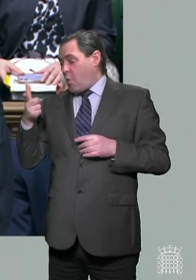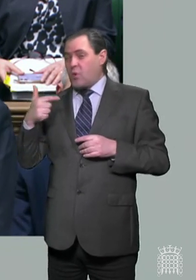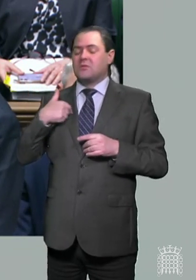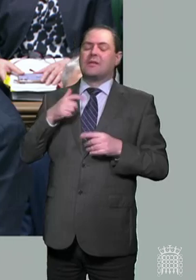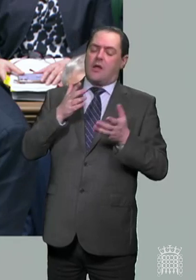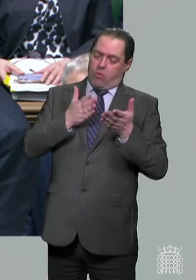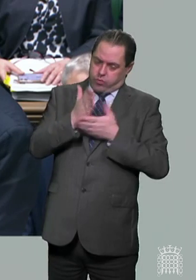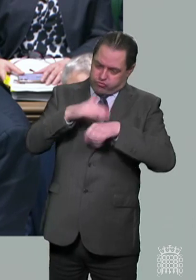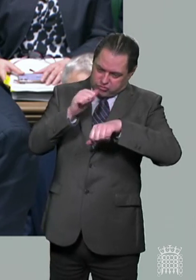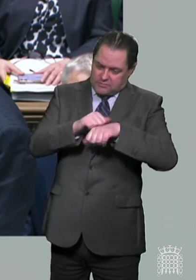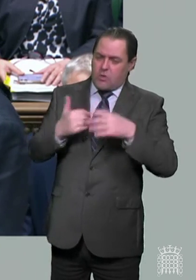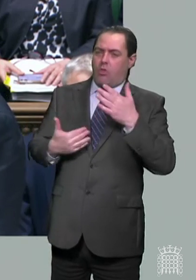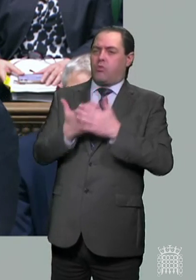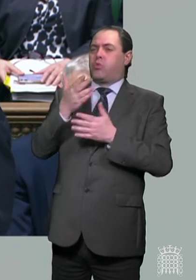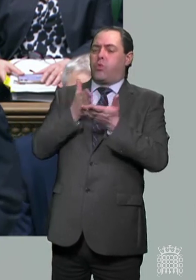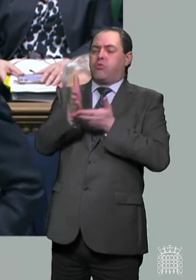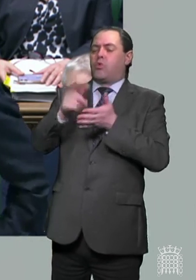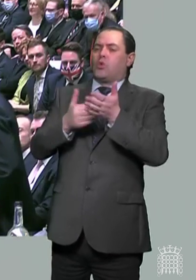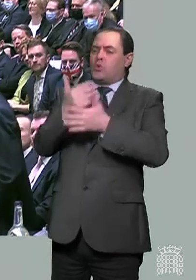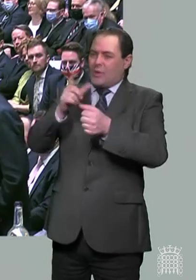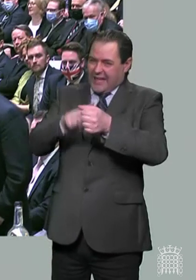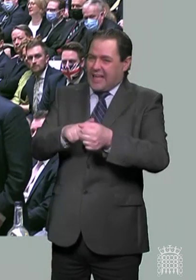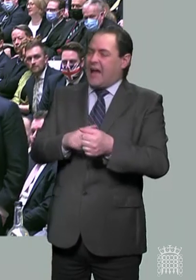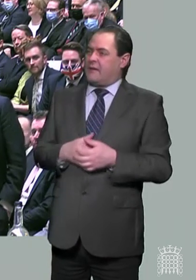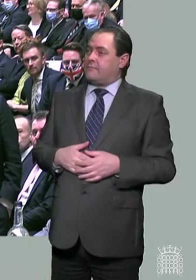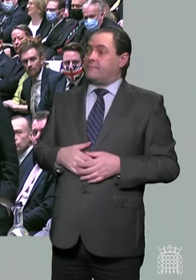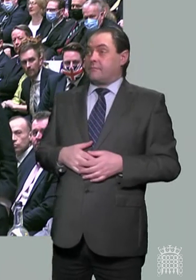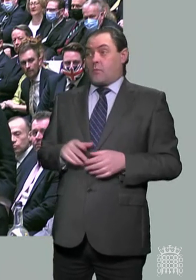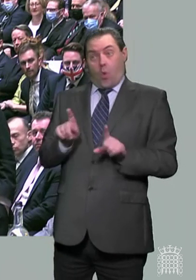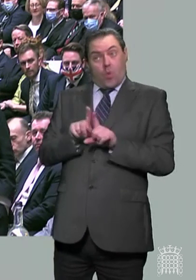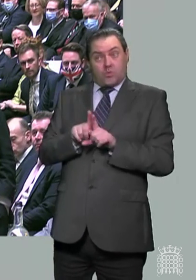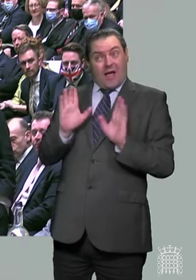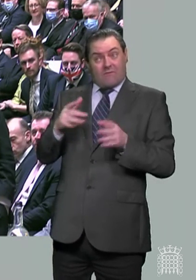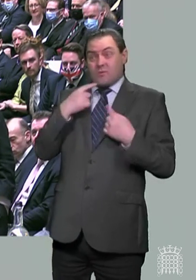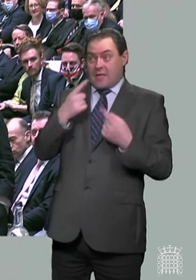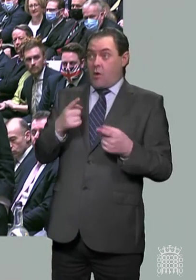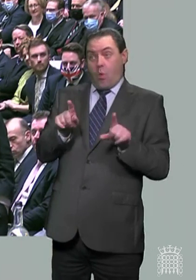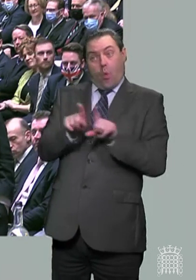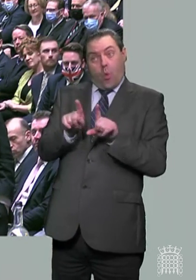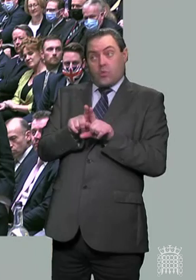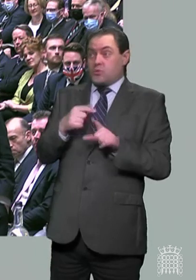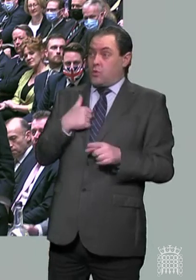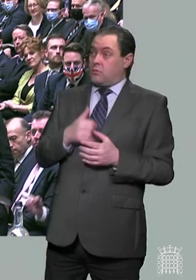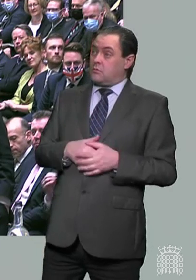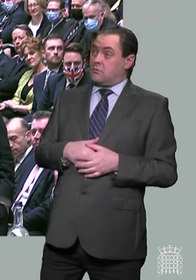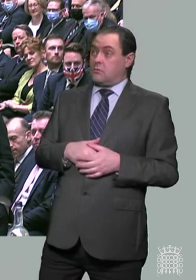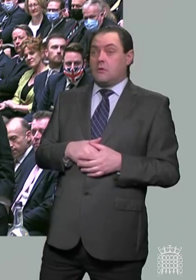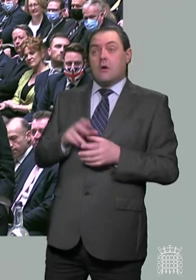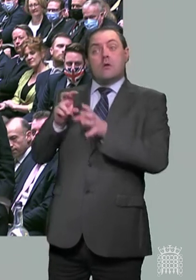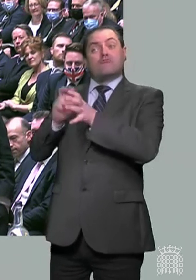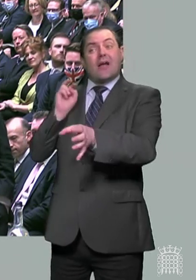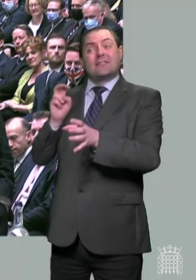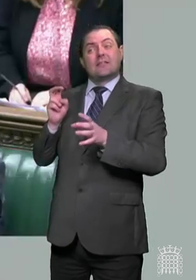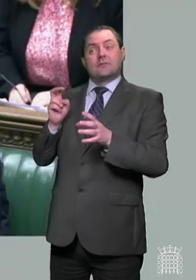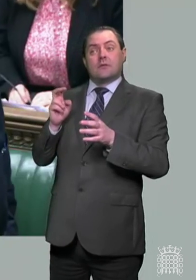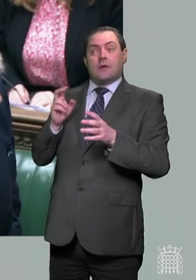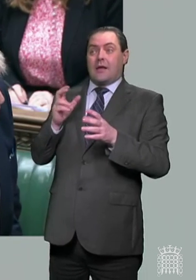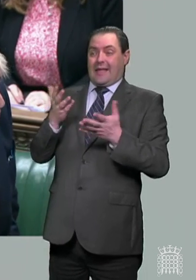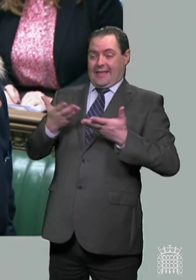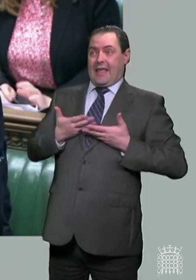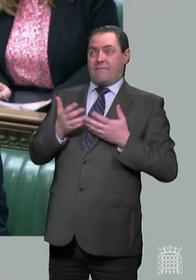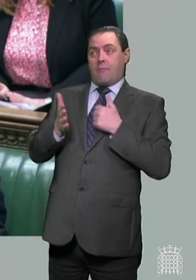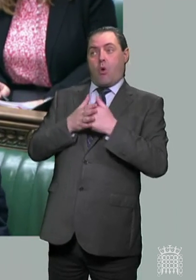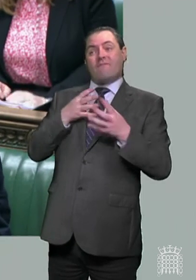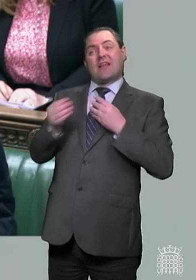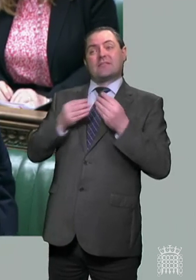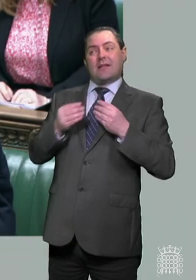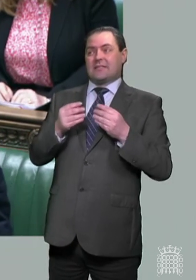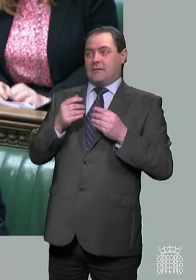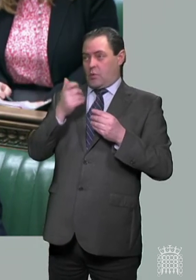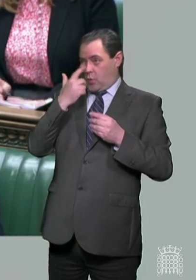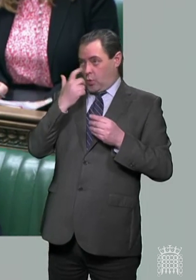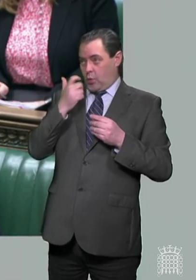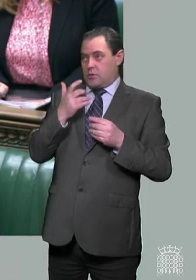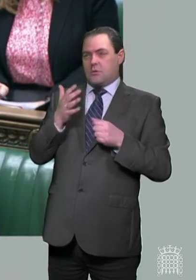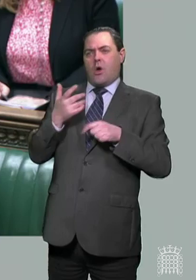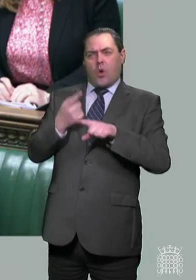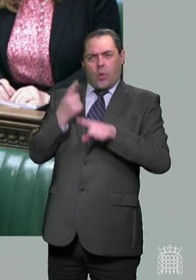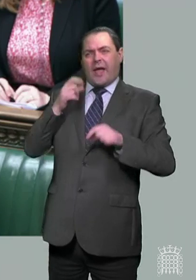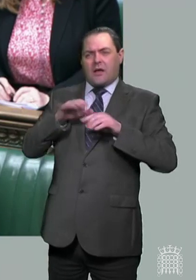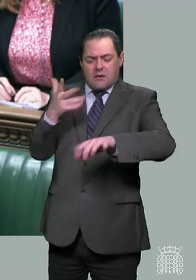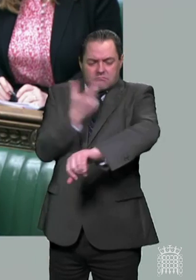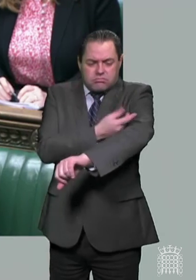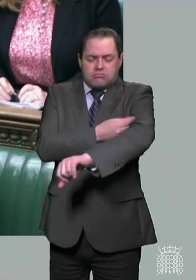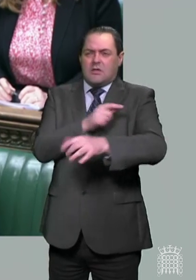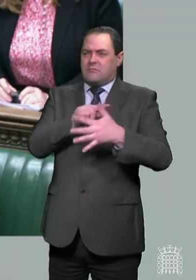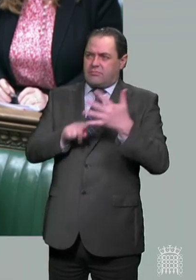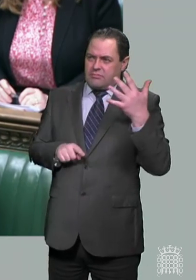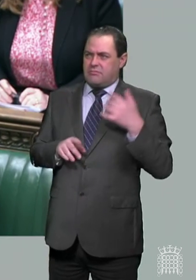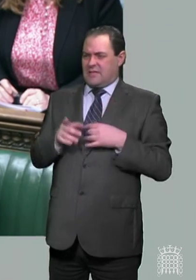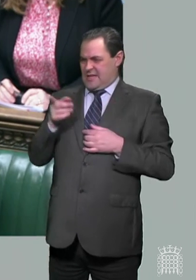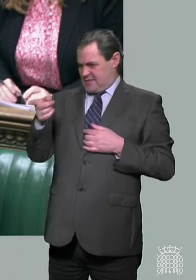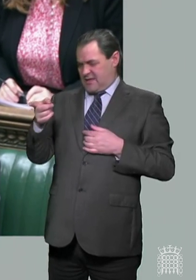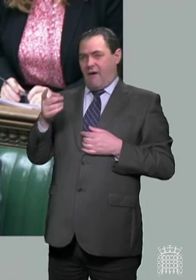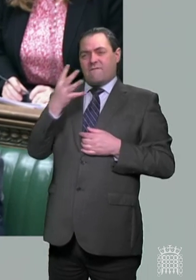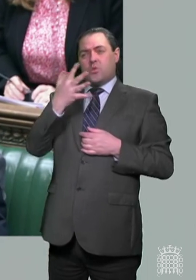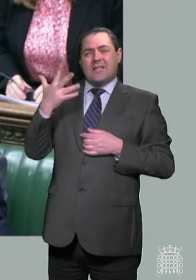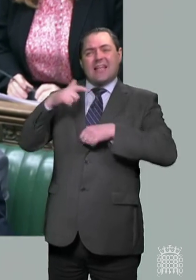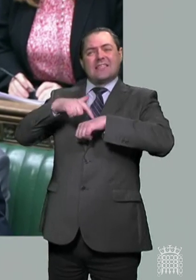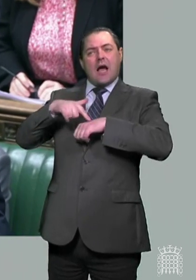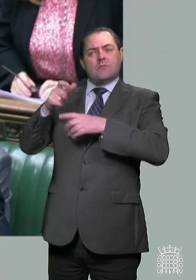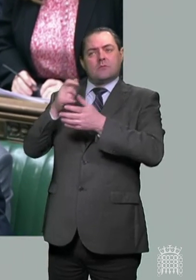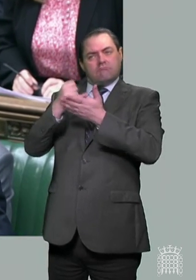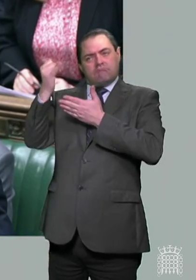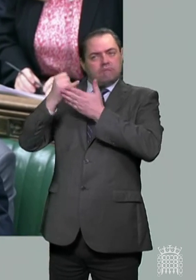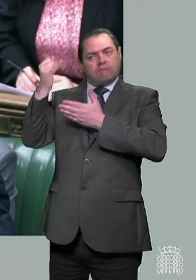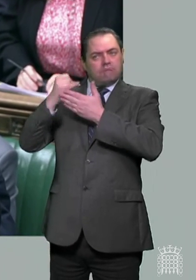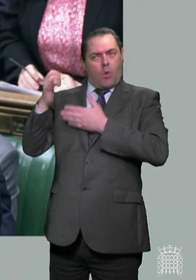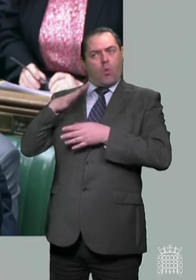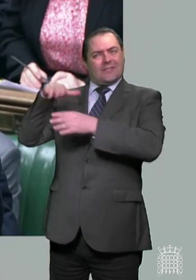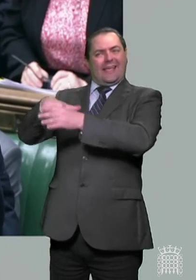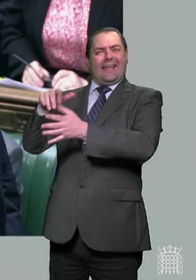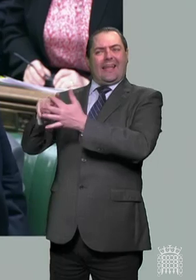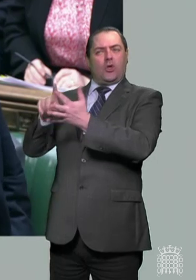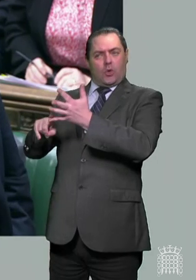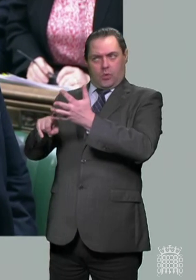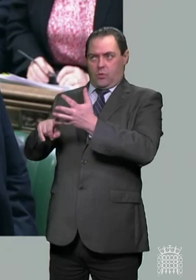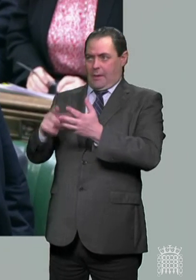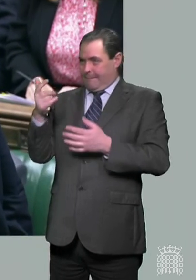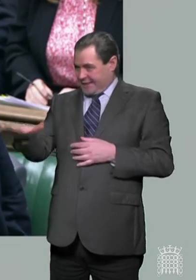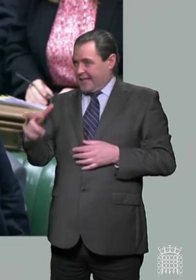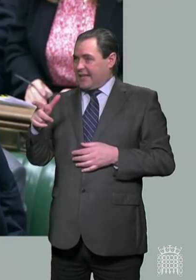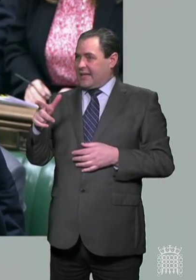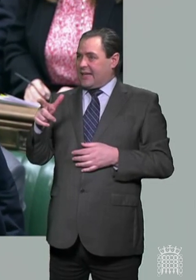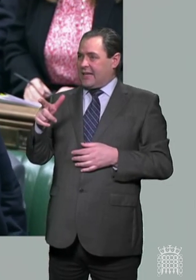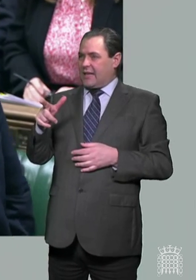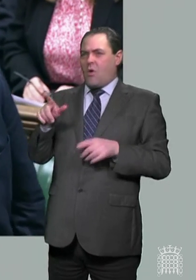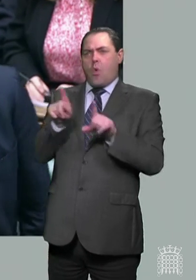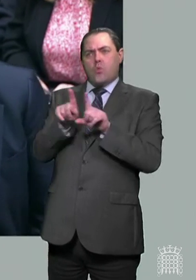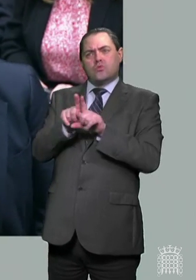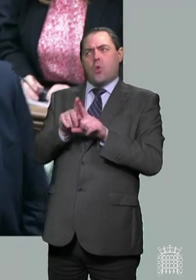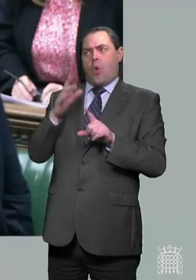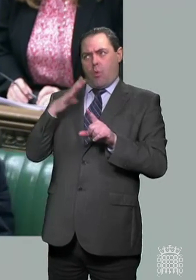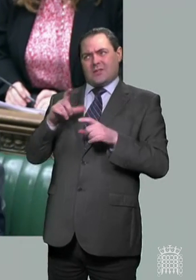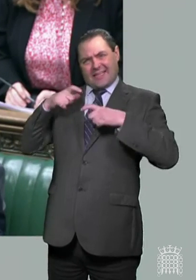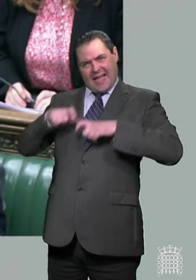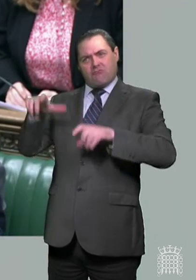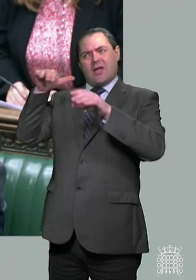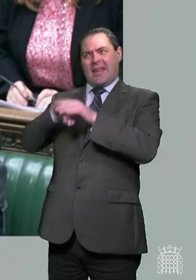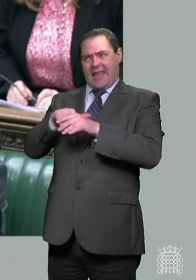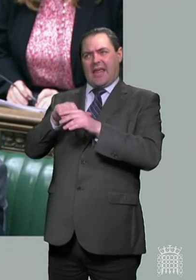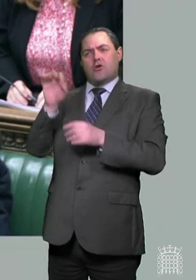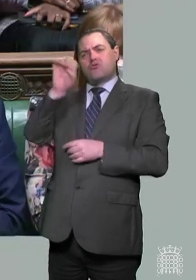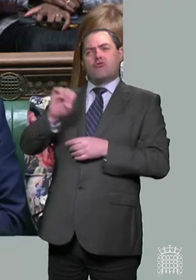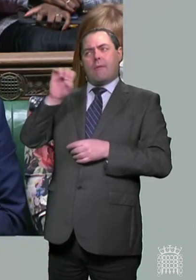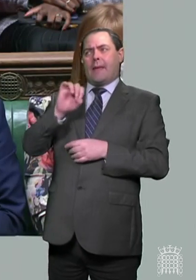We kept going over Christmas and new year. By the way, it occurs to me that we were also able to use those Brexit freedoms to deliver the fastest booster roll-out and the fastest vaccine roll-out— Yes, when the Leader of the Opposition not only voted 48 times to go back into the EU—yes he did—but he also voted to stay in the European Medicines Agency.